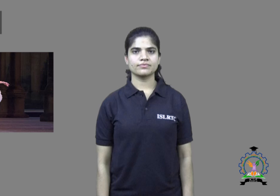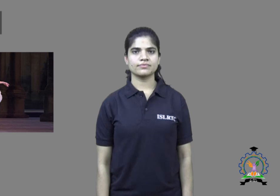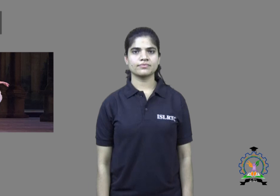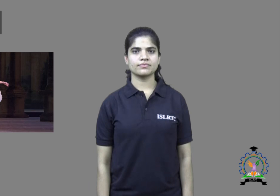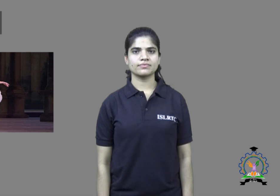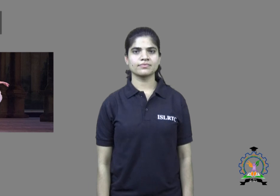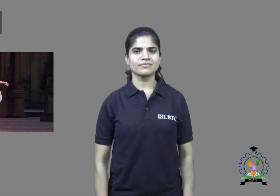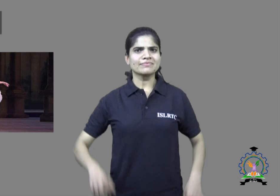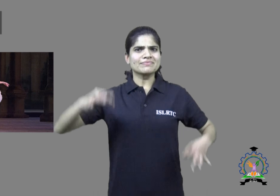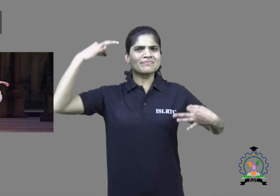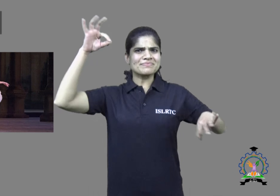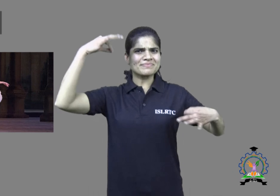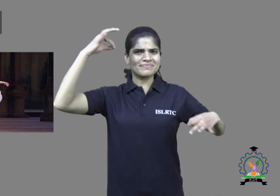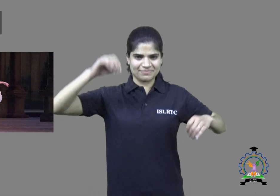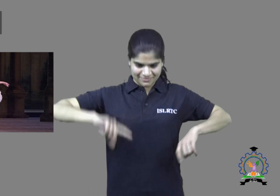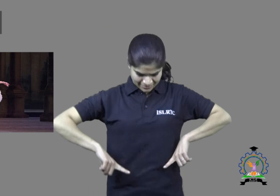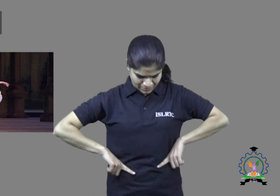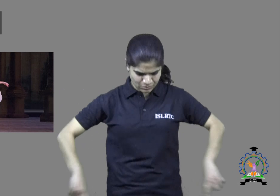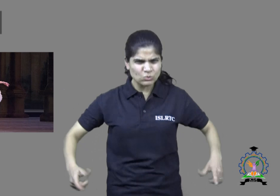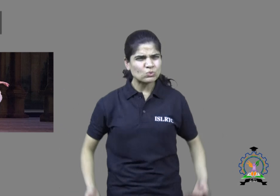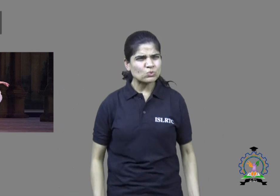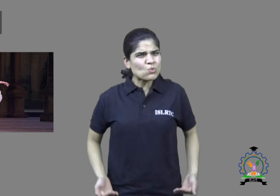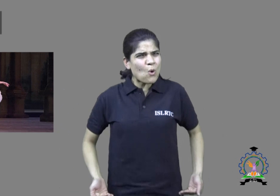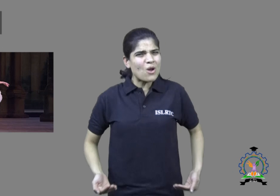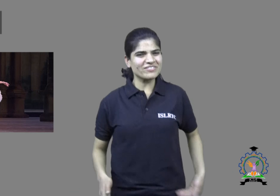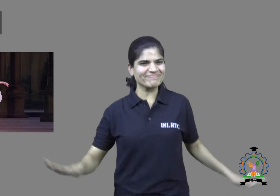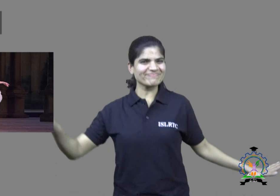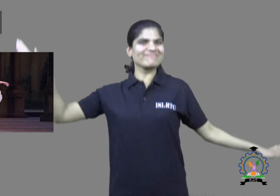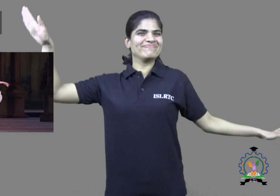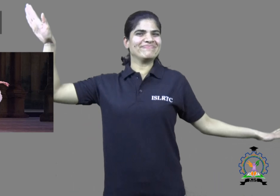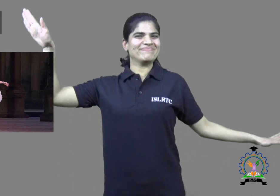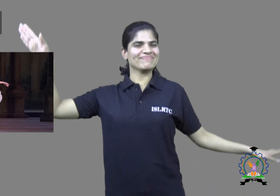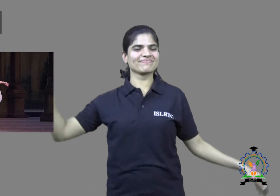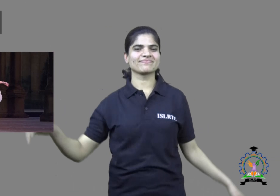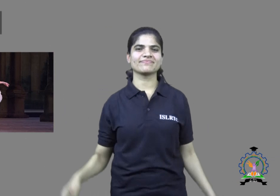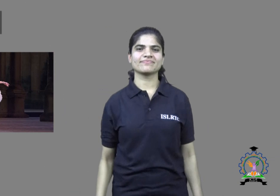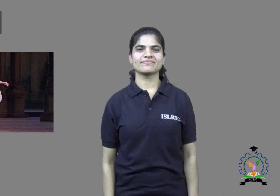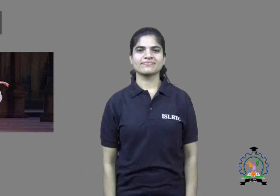Ballet